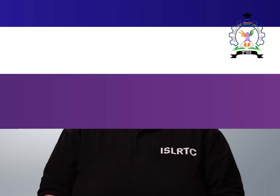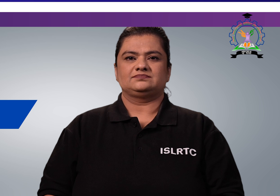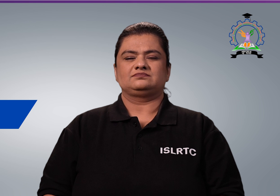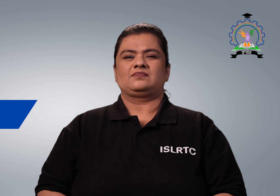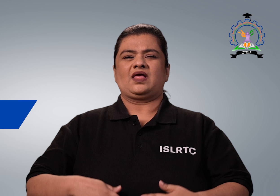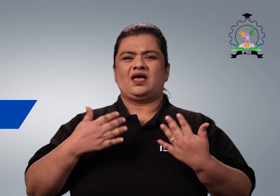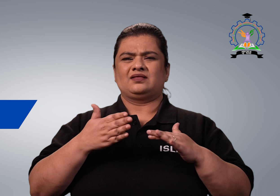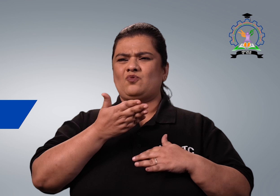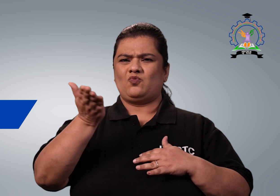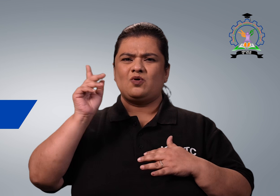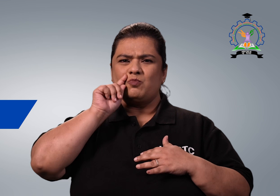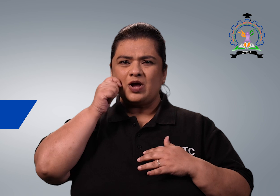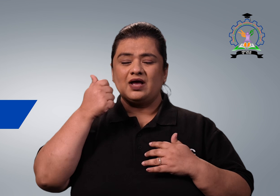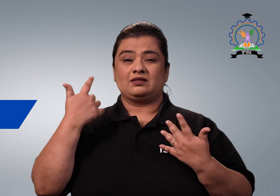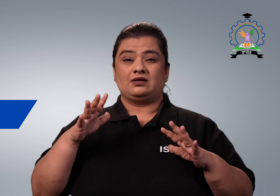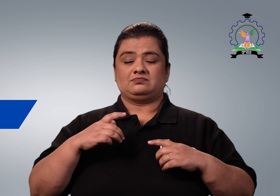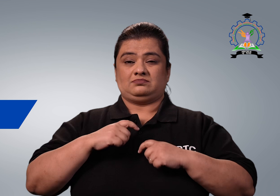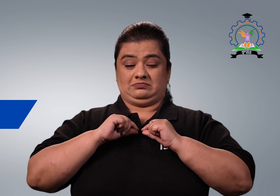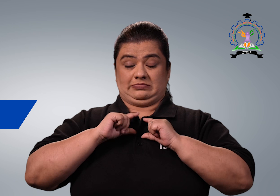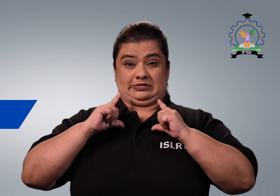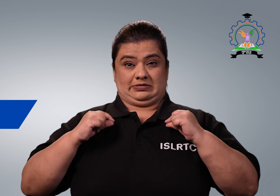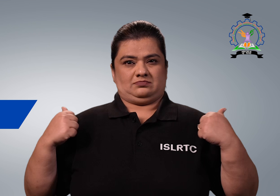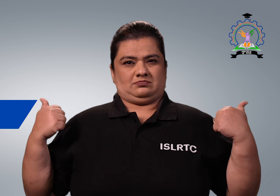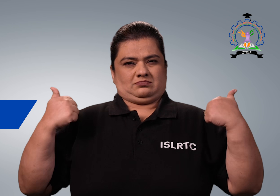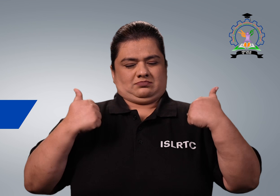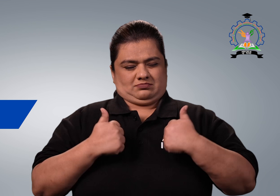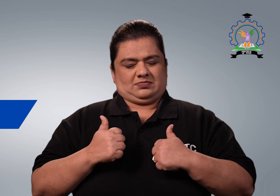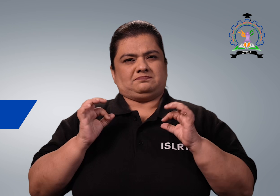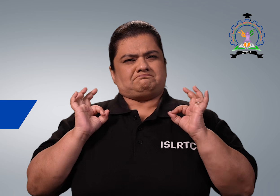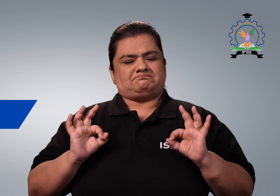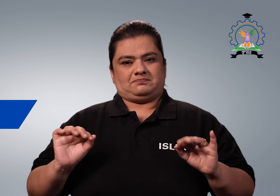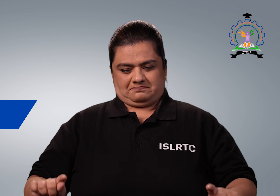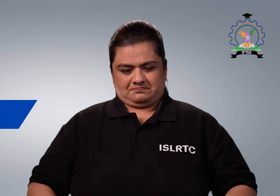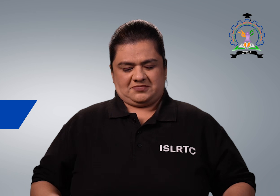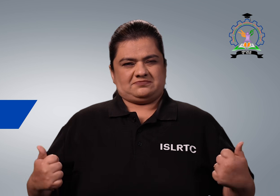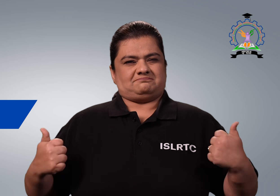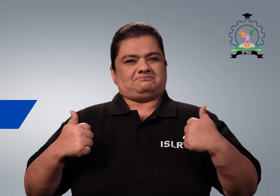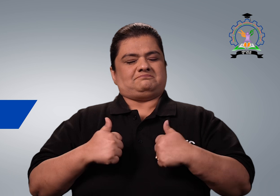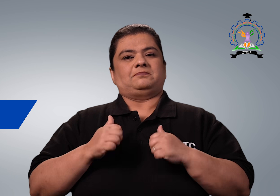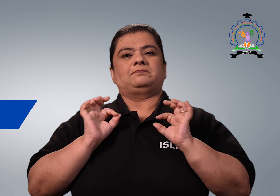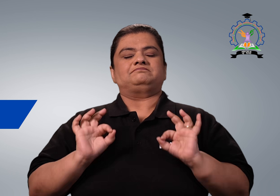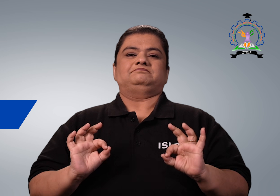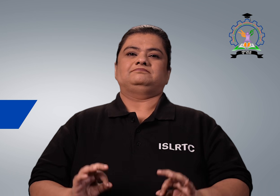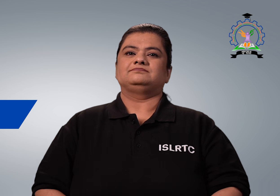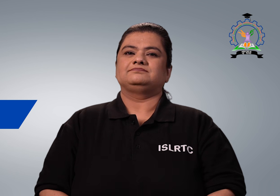A tuxedo is a formal suit worn by men, consisting of a jacket, matching pants, and a bow tie.